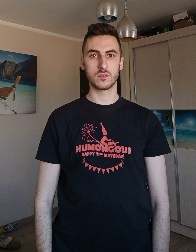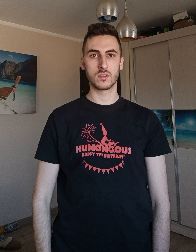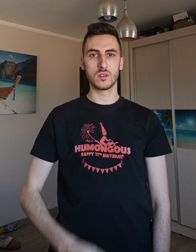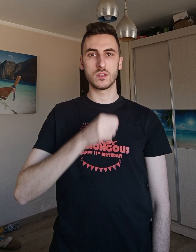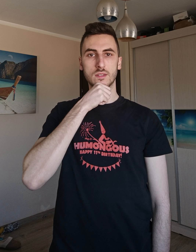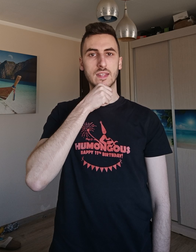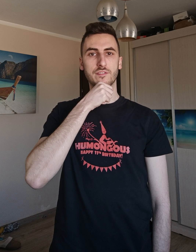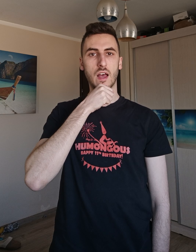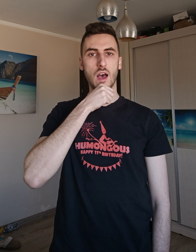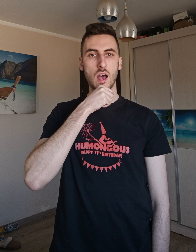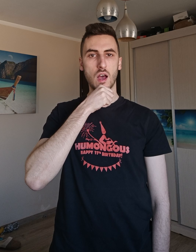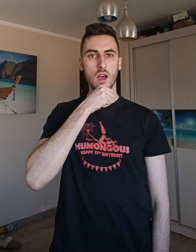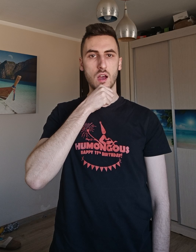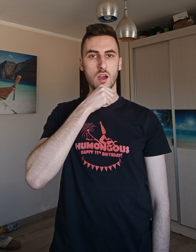סבתא